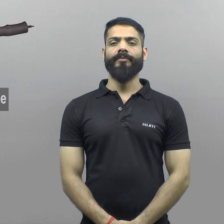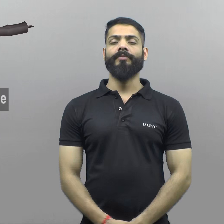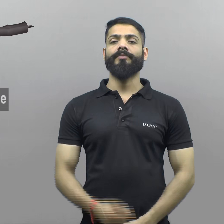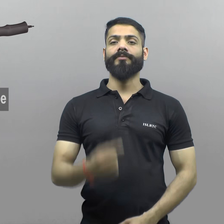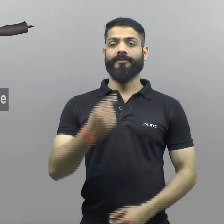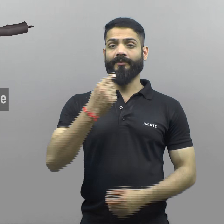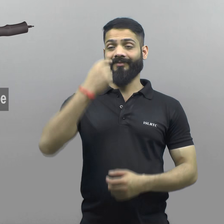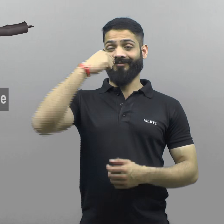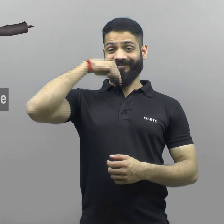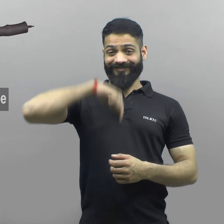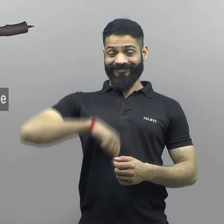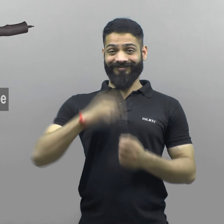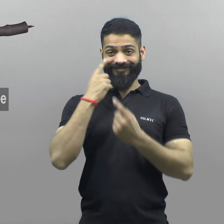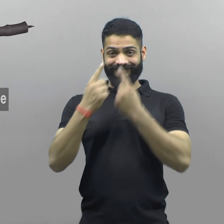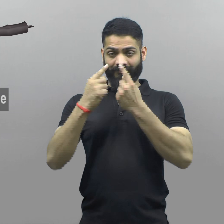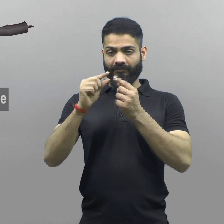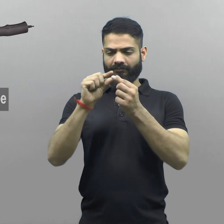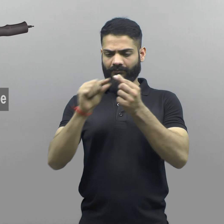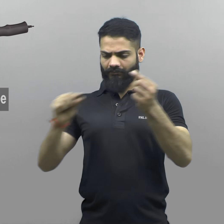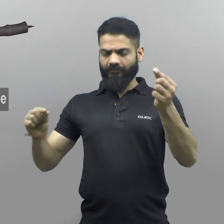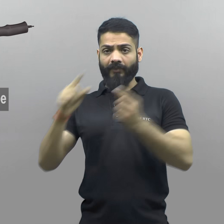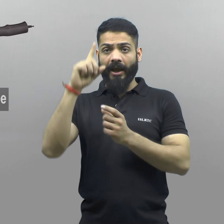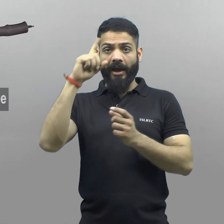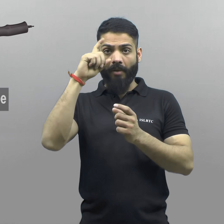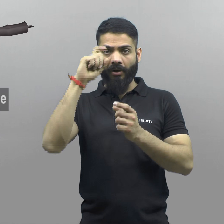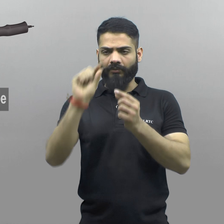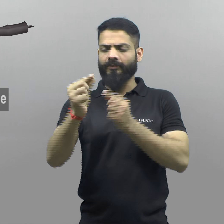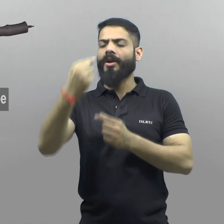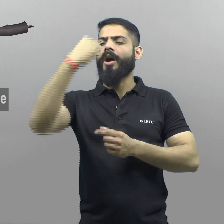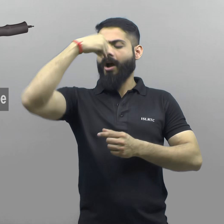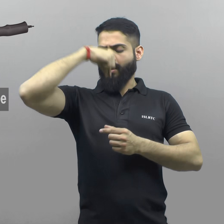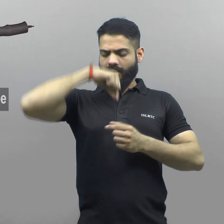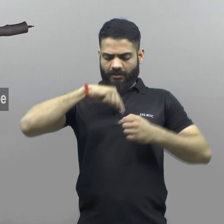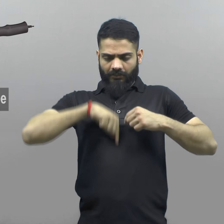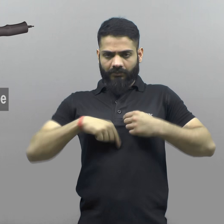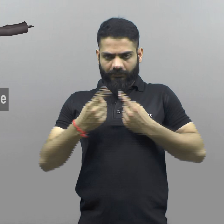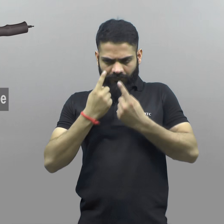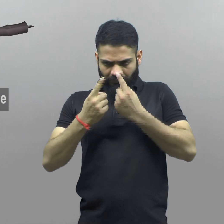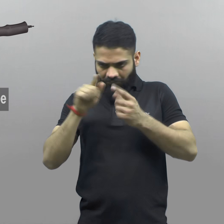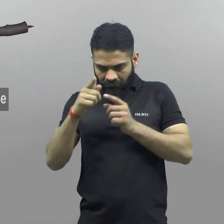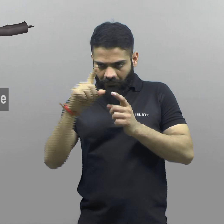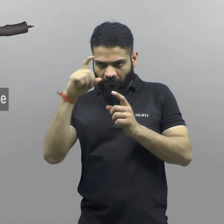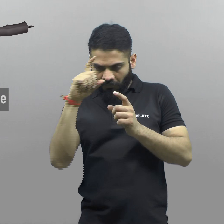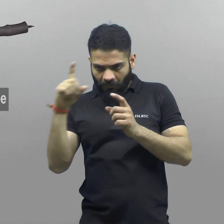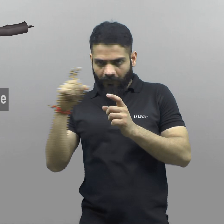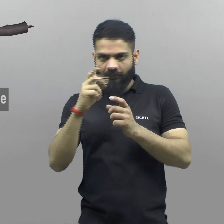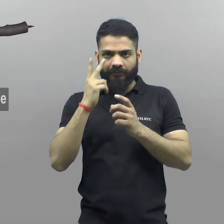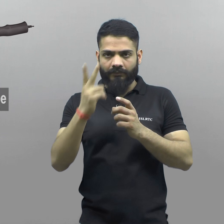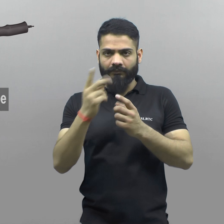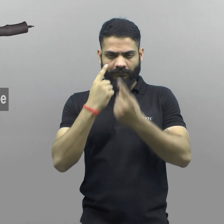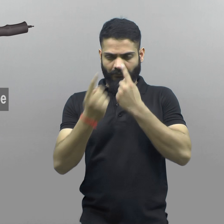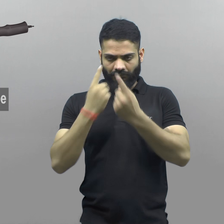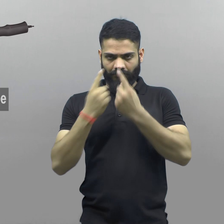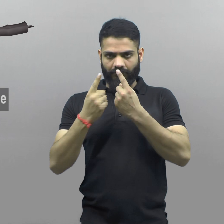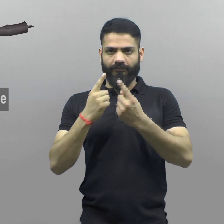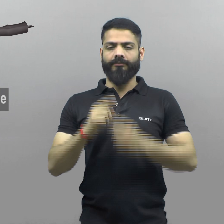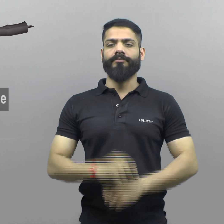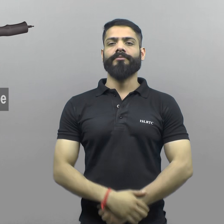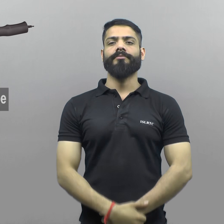Endoscope